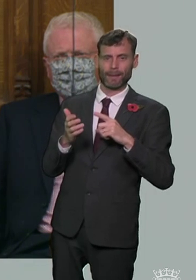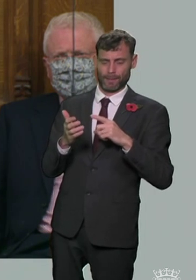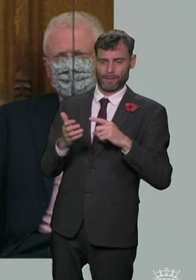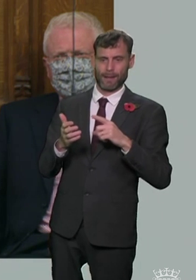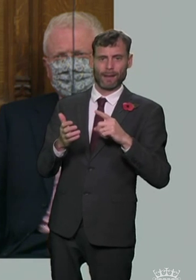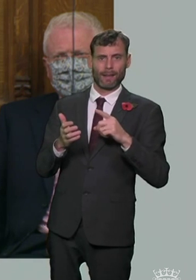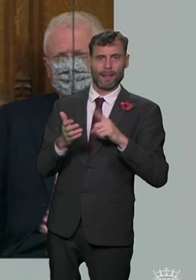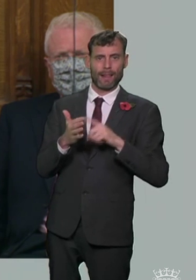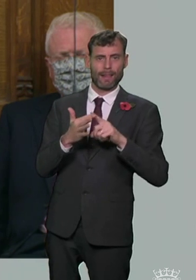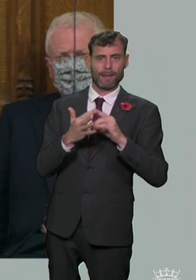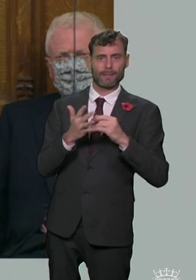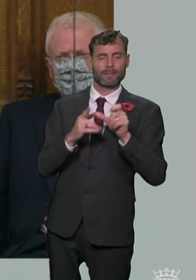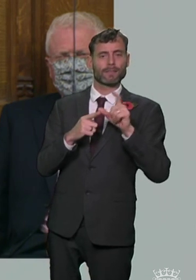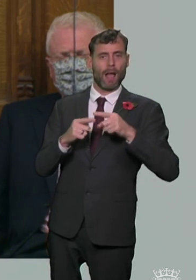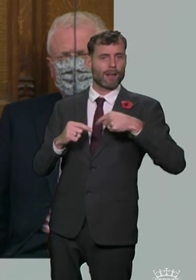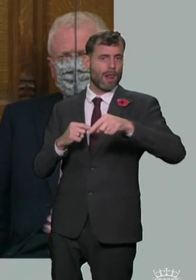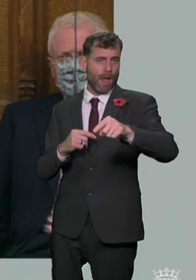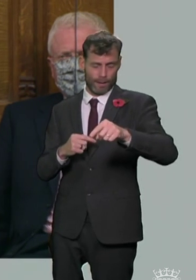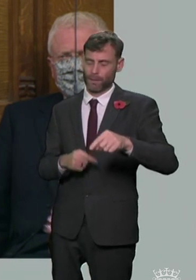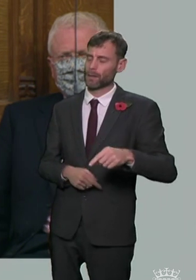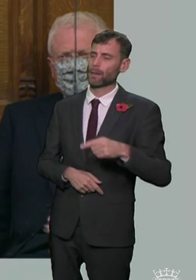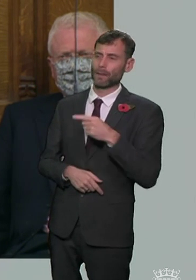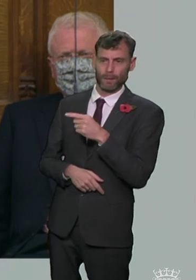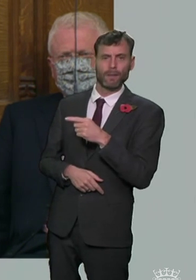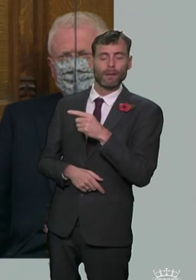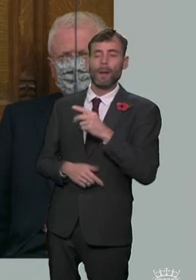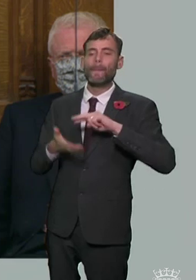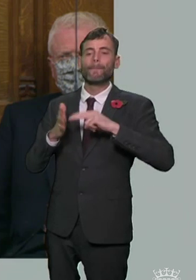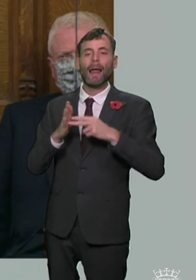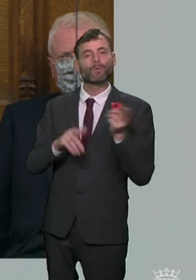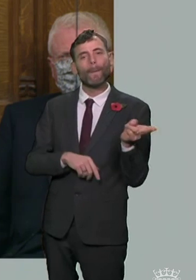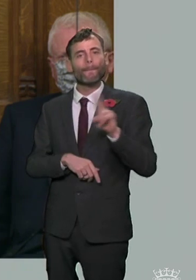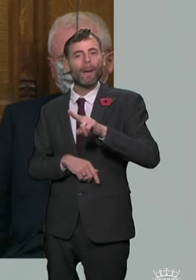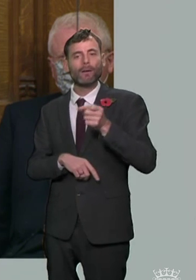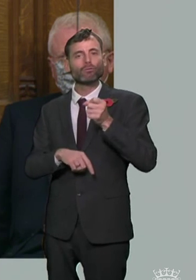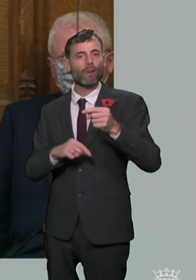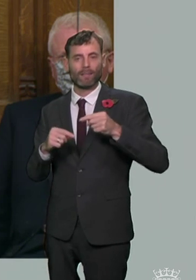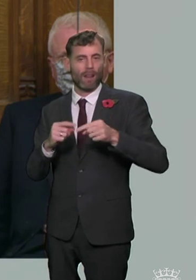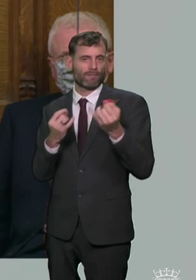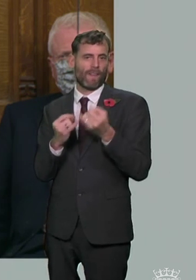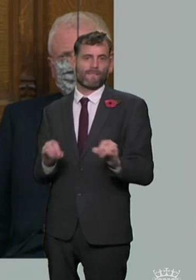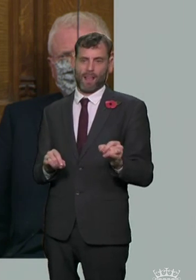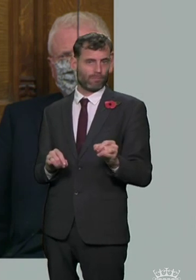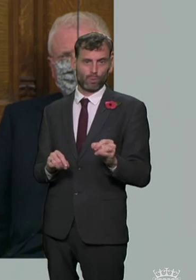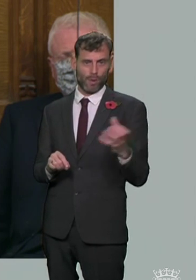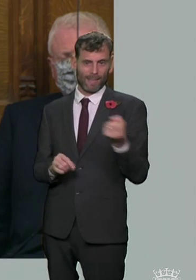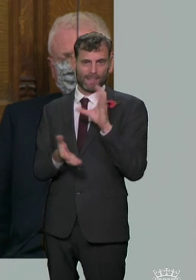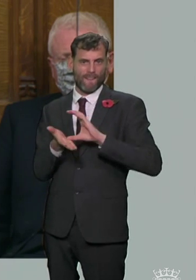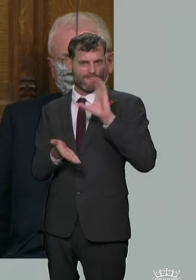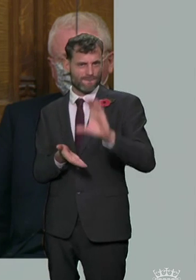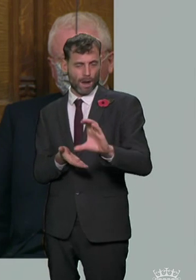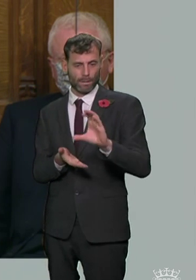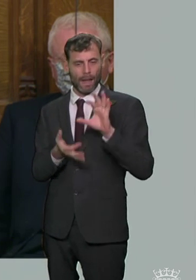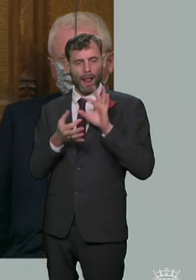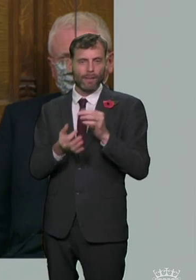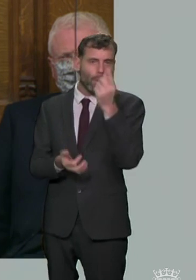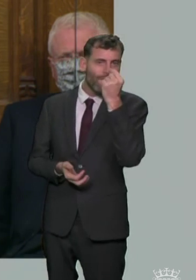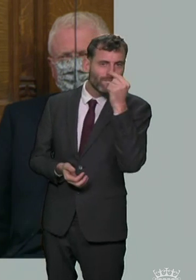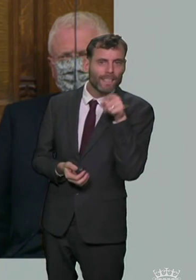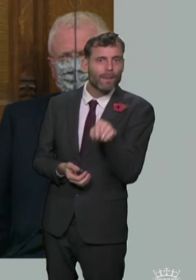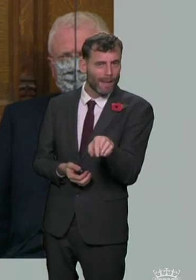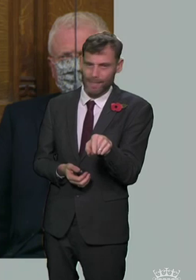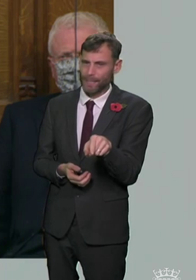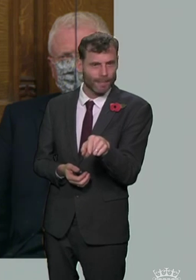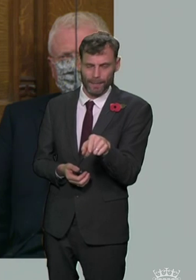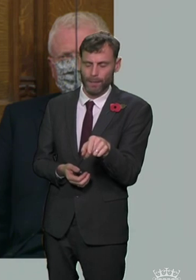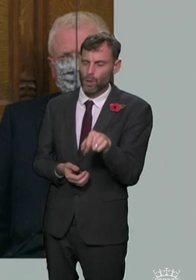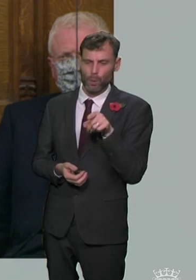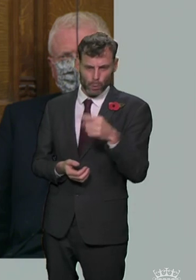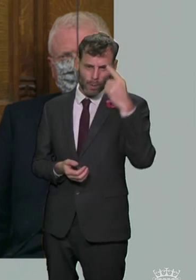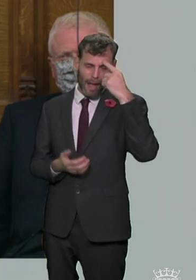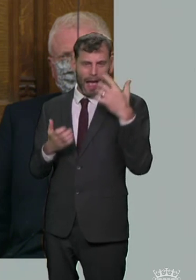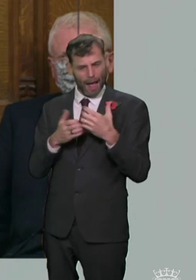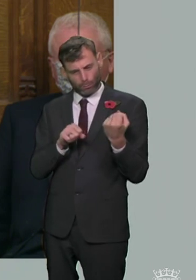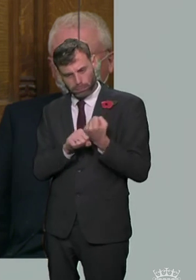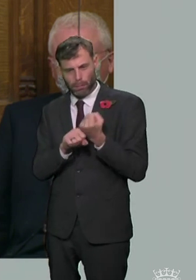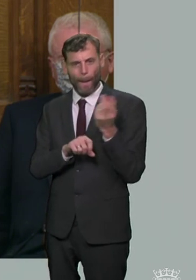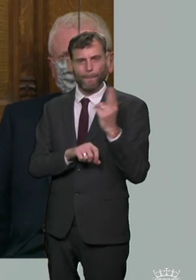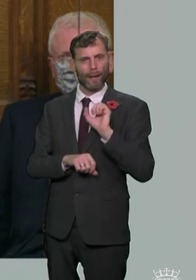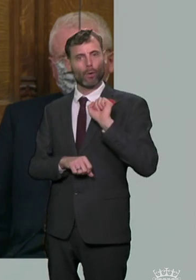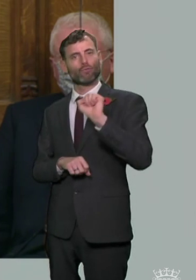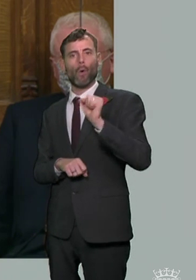Last Wednesday, I was notified that a joint bid to reinstate the mothballed Leamside line had not been successful in attracting the next stage of the feasibility funding from the Government as part of the restoring your railway fund.